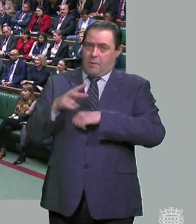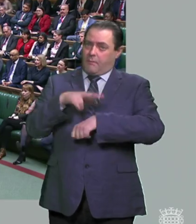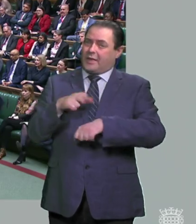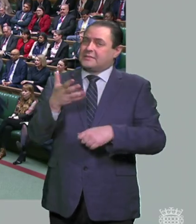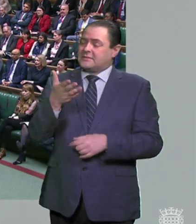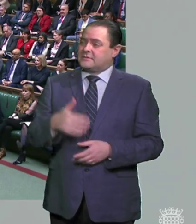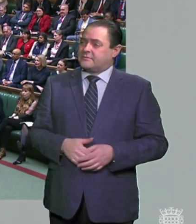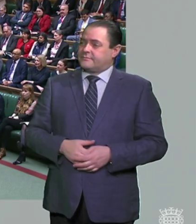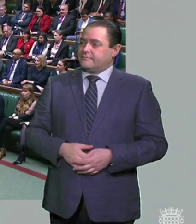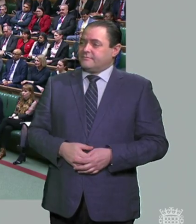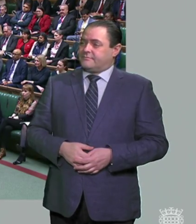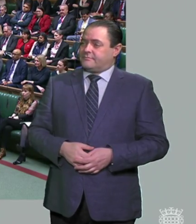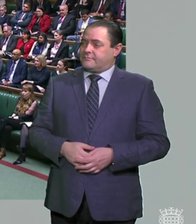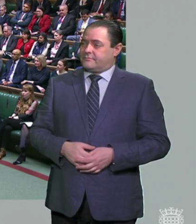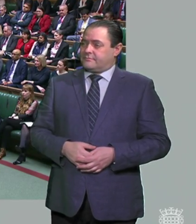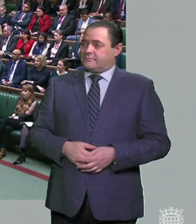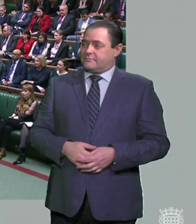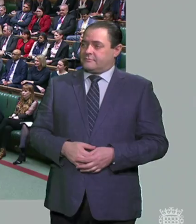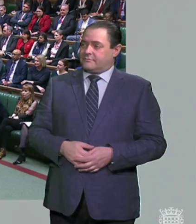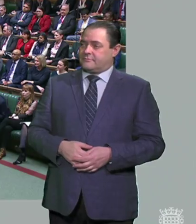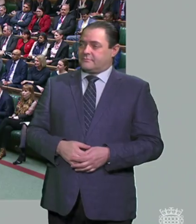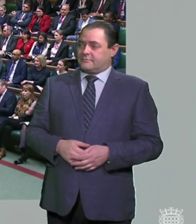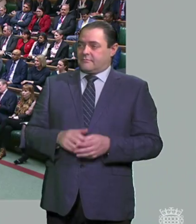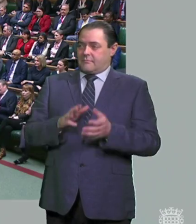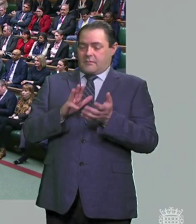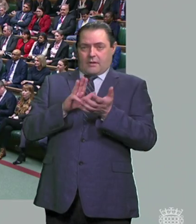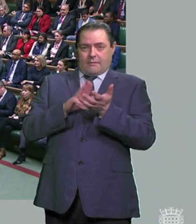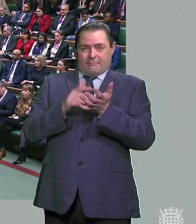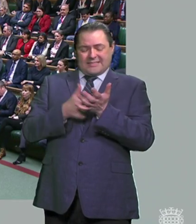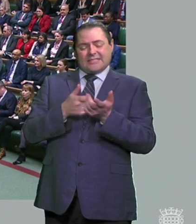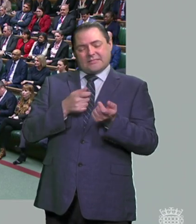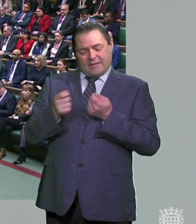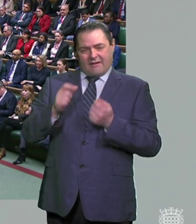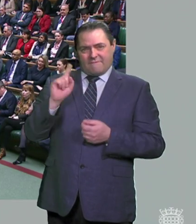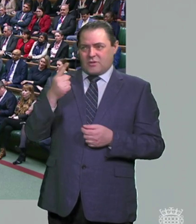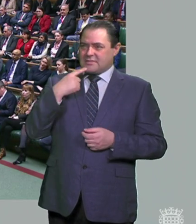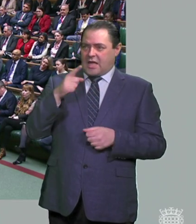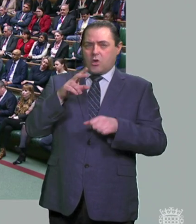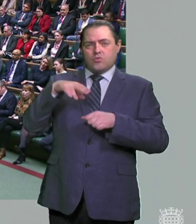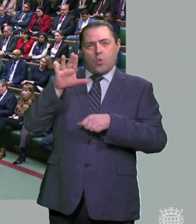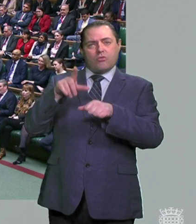First of all, let me say that North Yorkshire is a lot further away than north London.